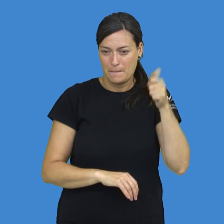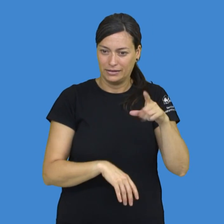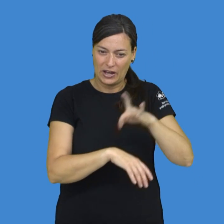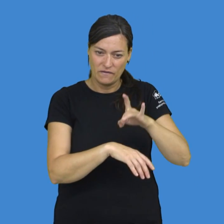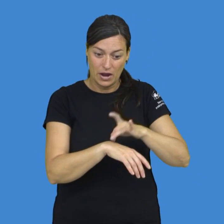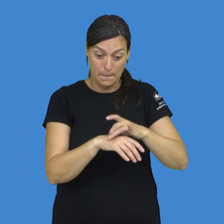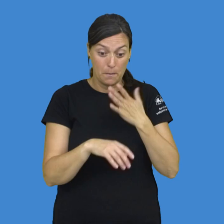enfermo